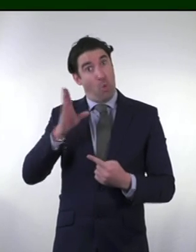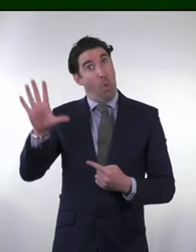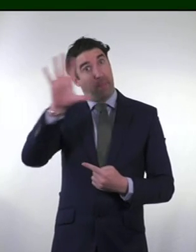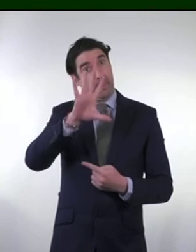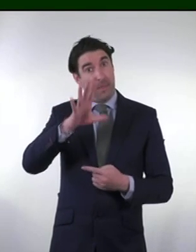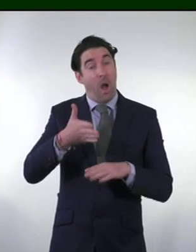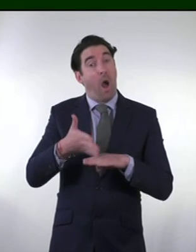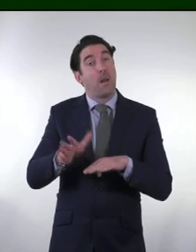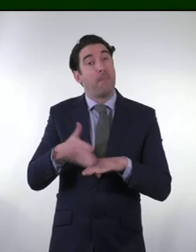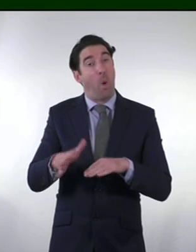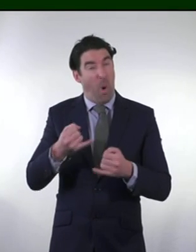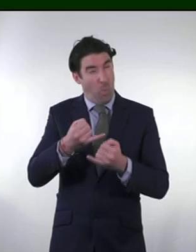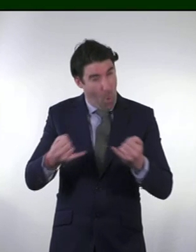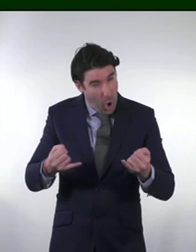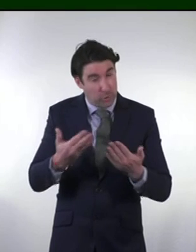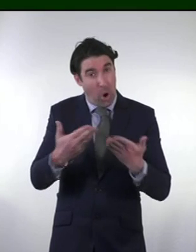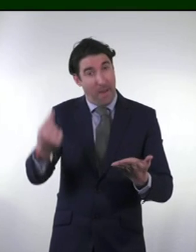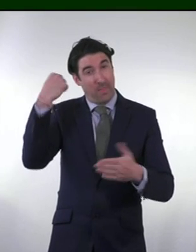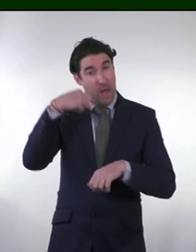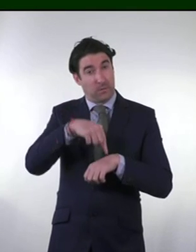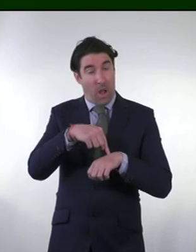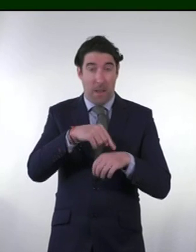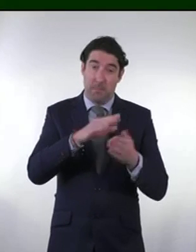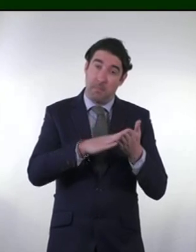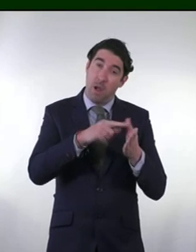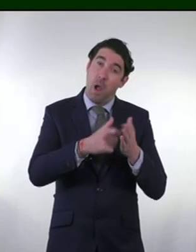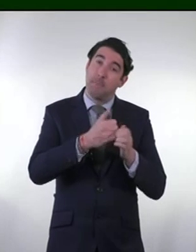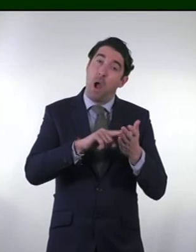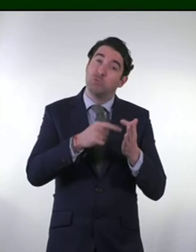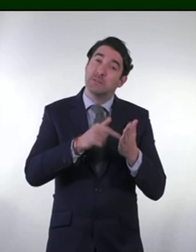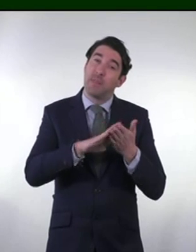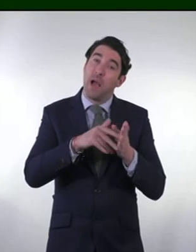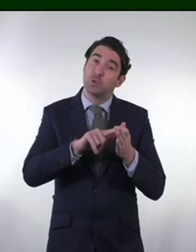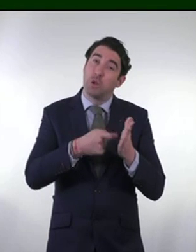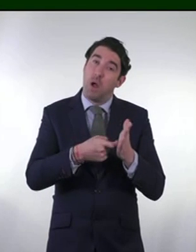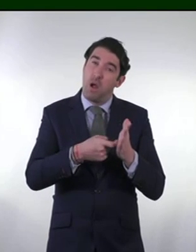Why do the Prime Minister and the Chancellor think that it is a price worth paying?